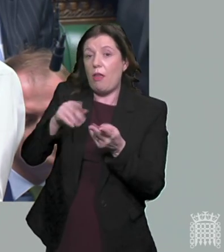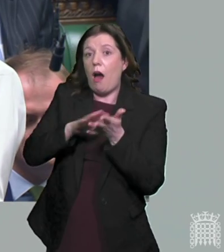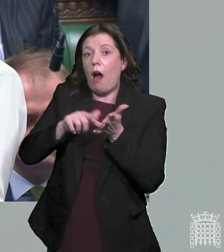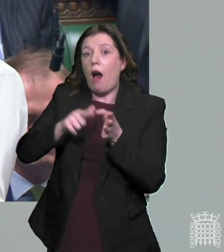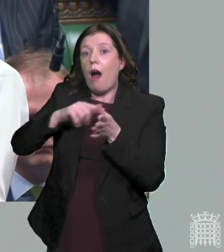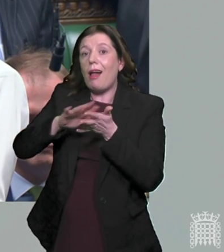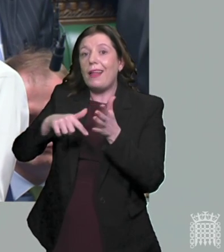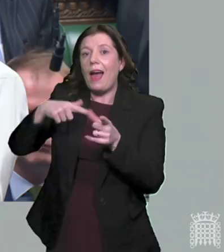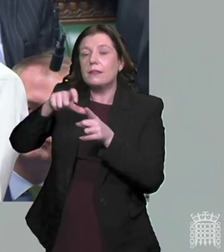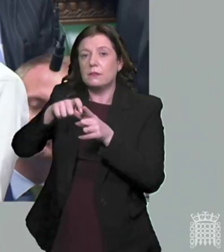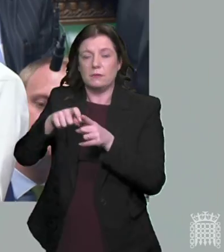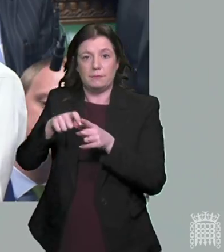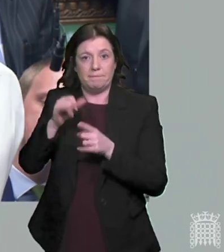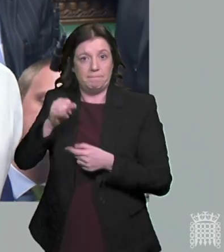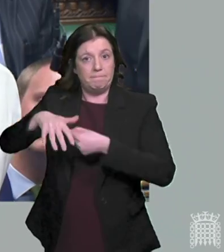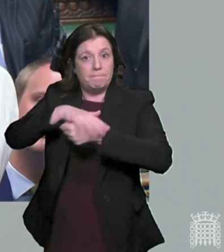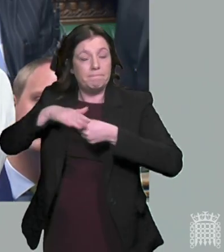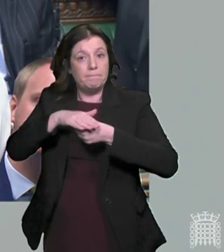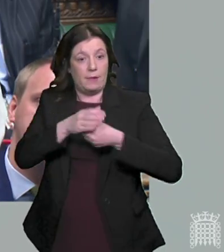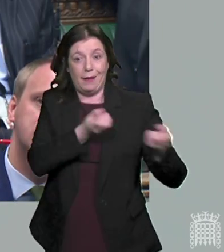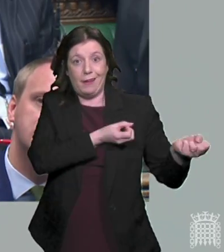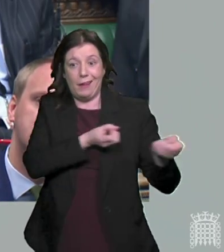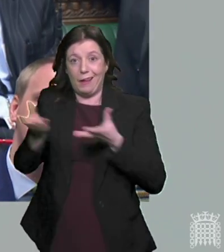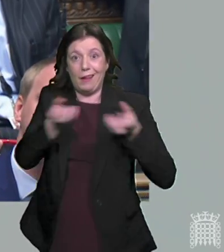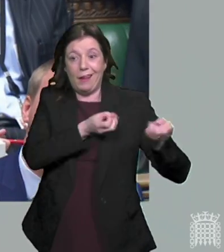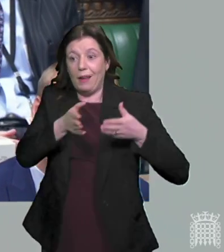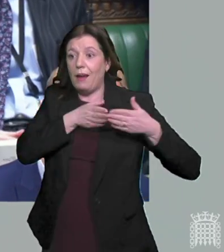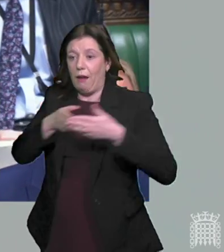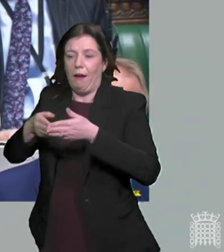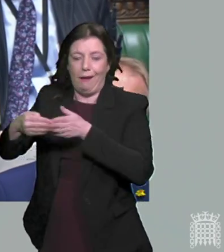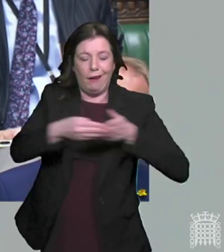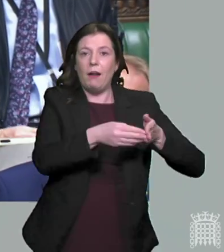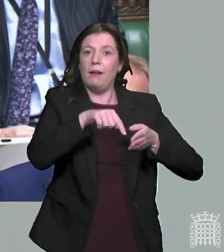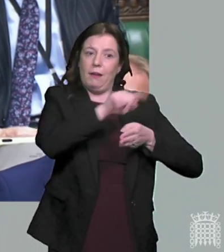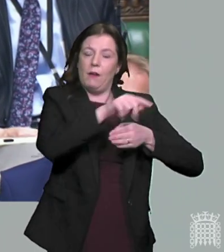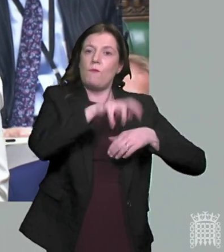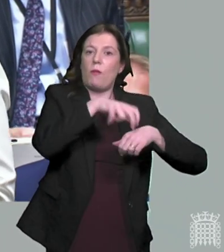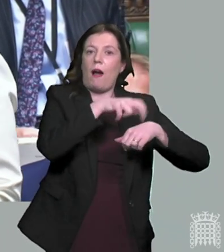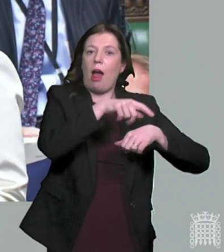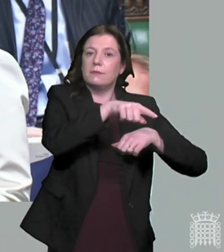Pre-Brexit, about 30% of all trade through the port went on to Northern Ireland from Dublin.